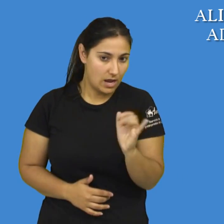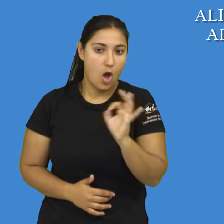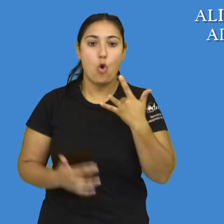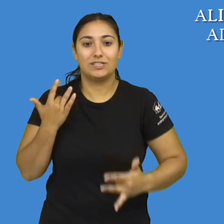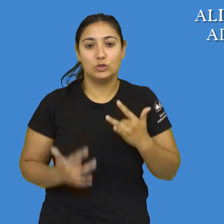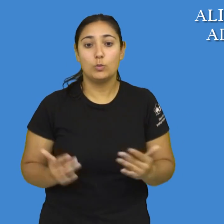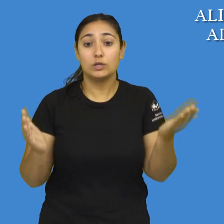síntoma